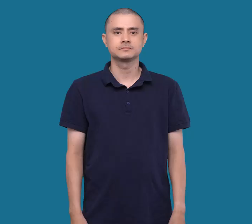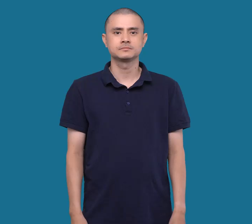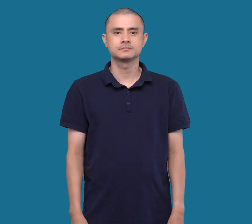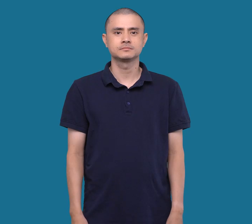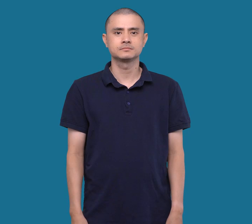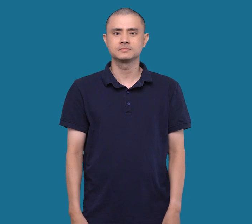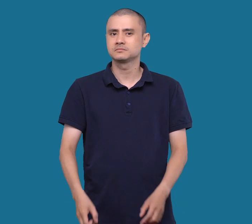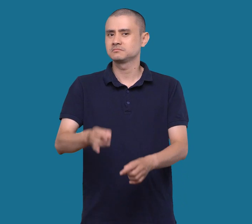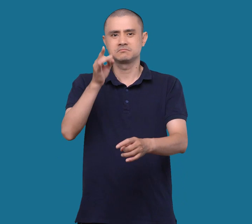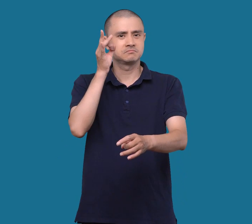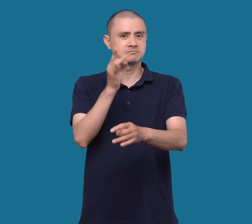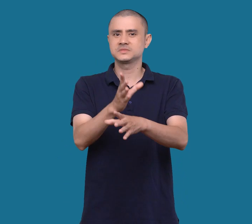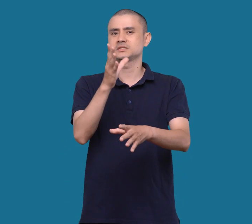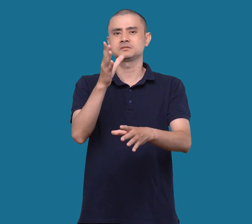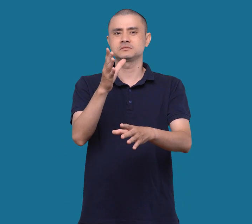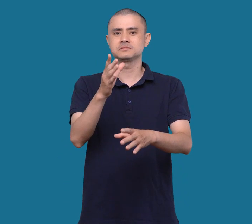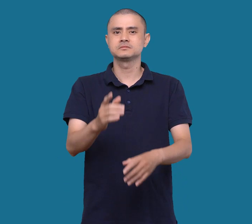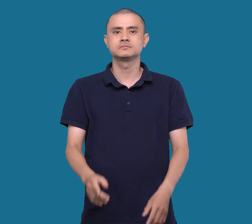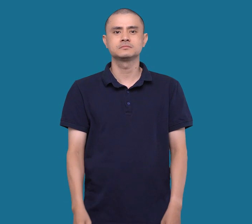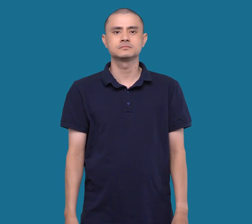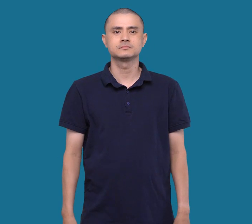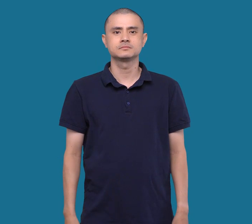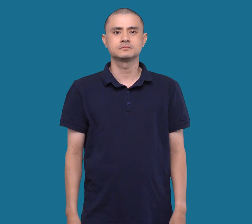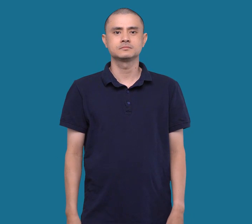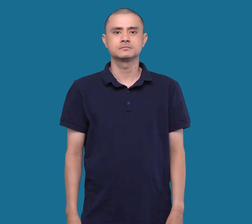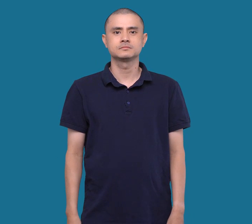không cần